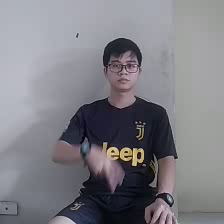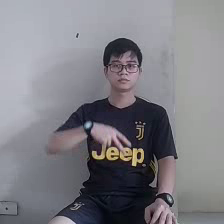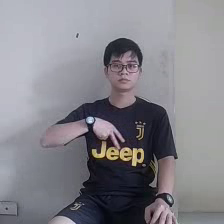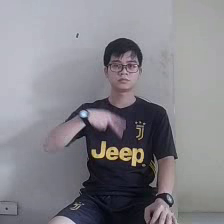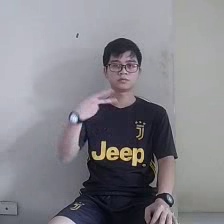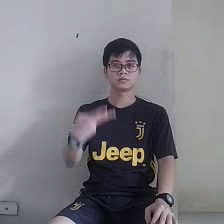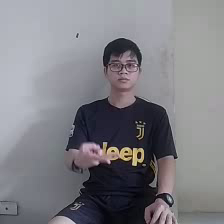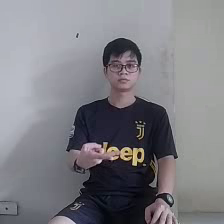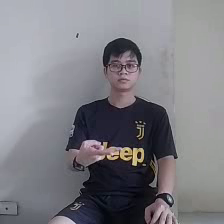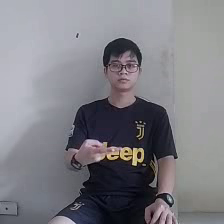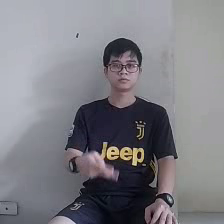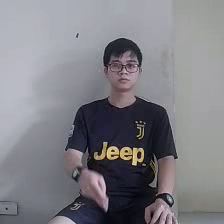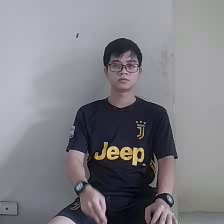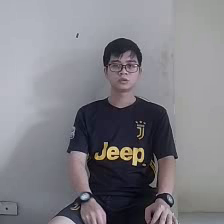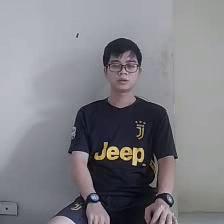Hy sinh